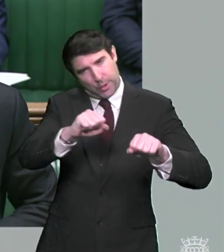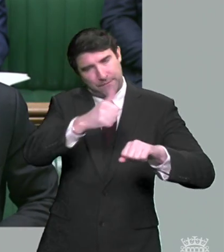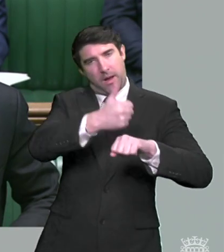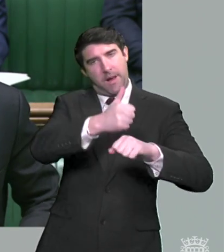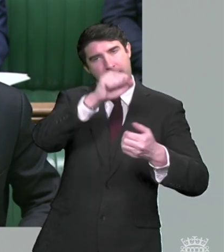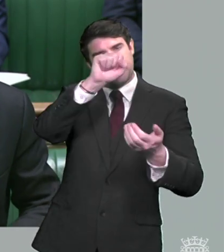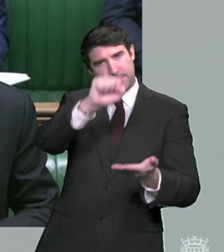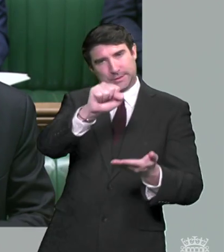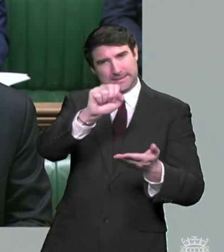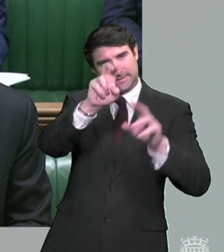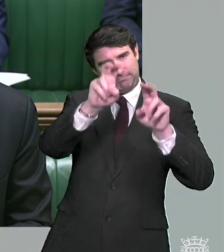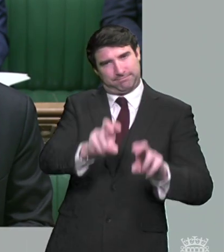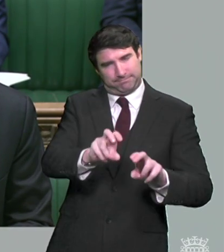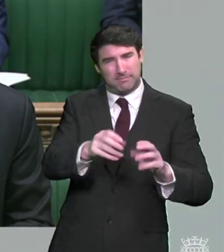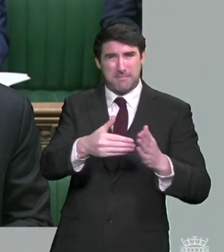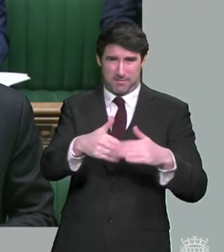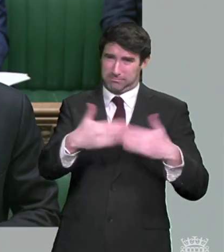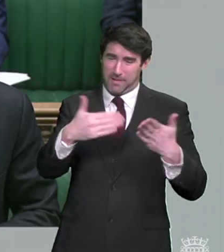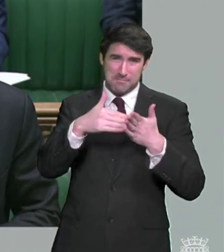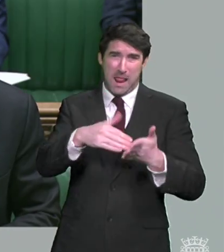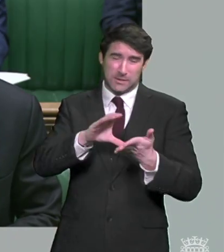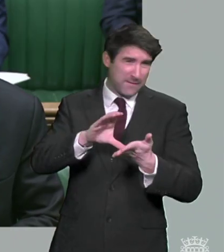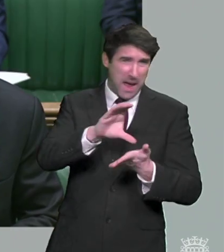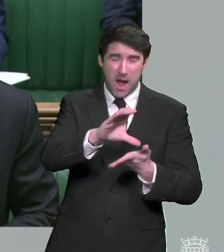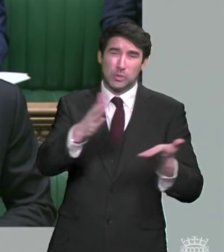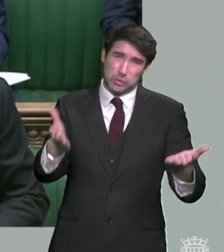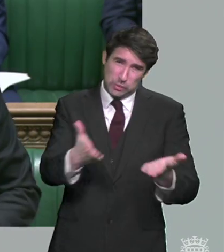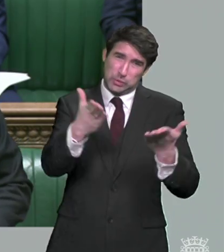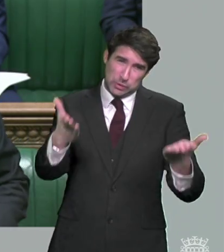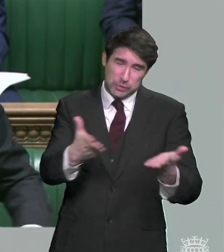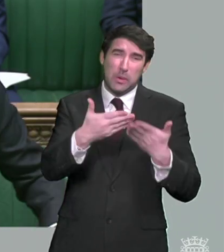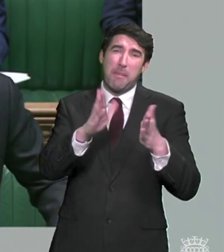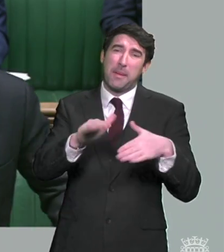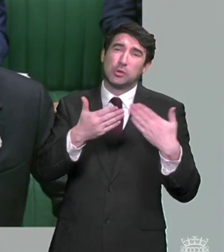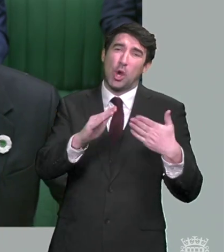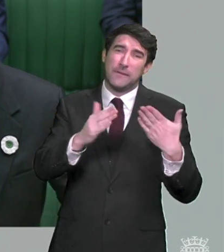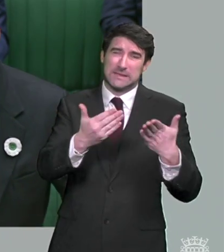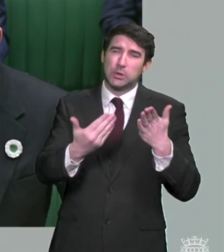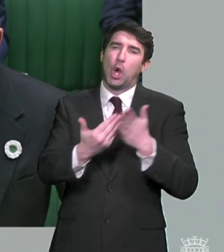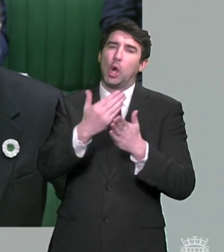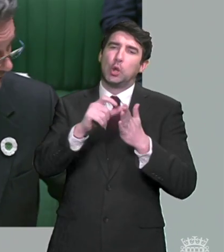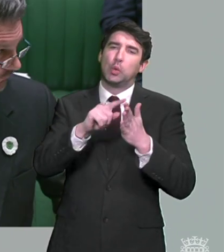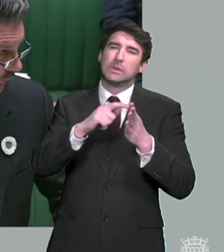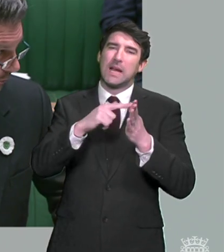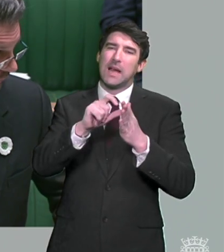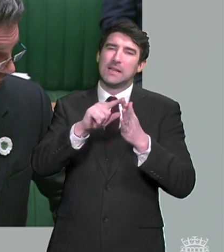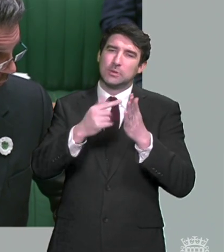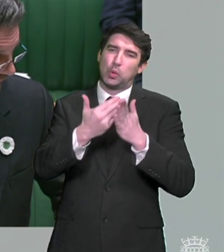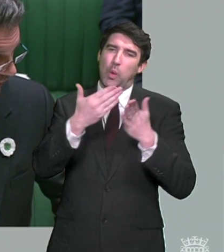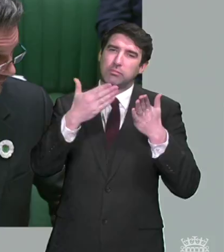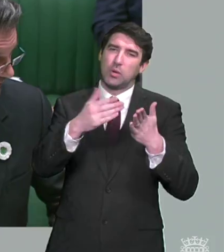We are also providing millions of pounds for the much needed transformation of public services through the New Decade, New Approach package.